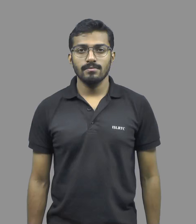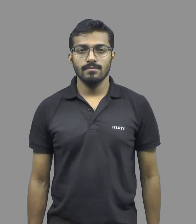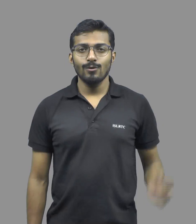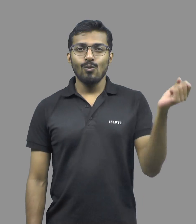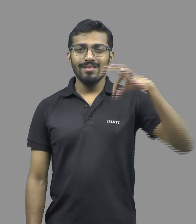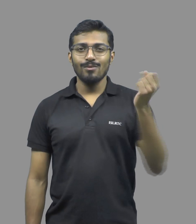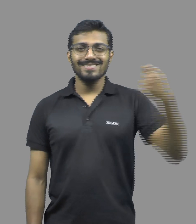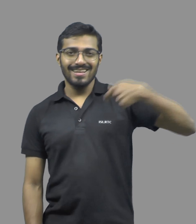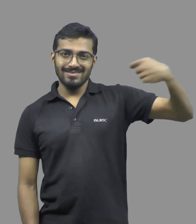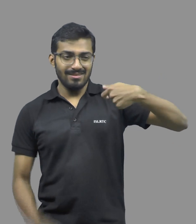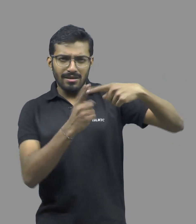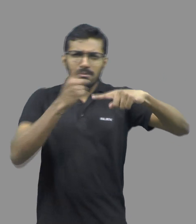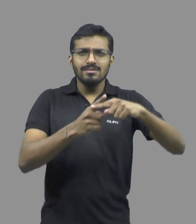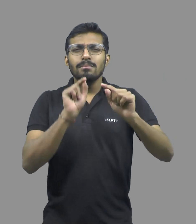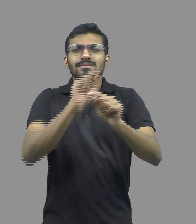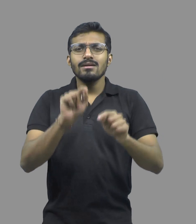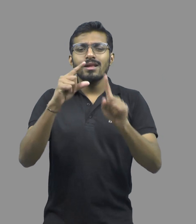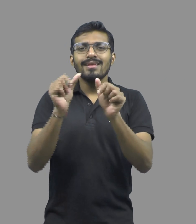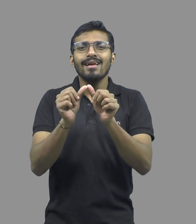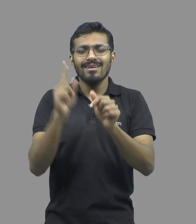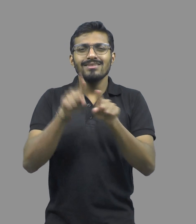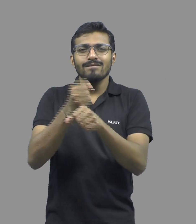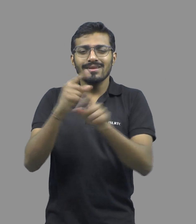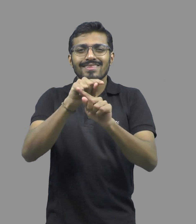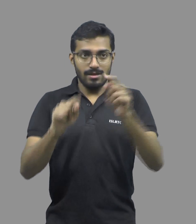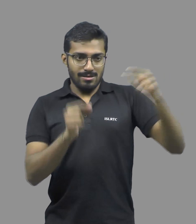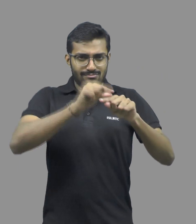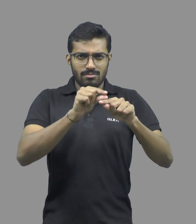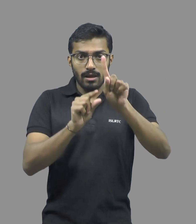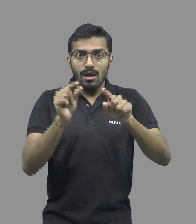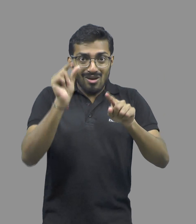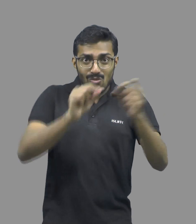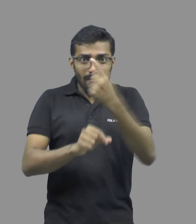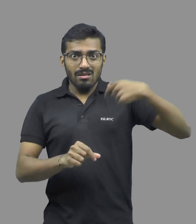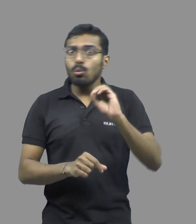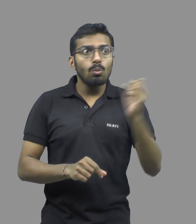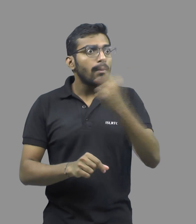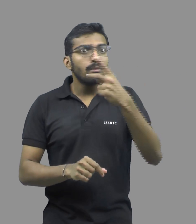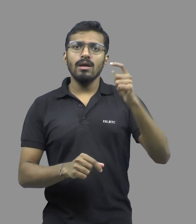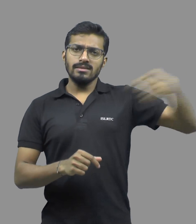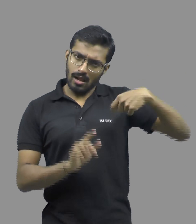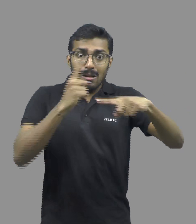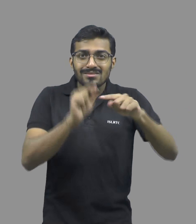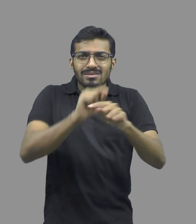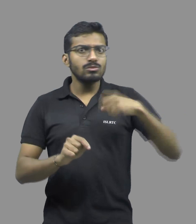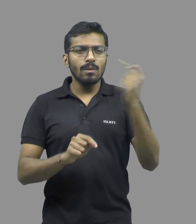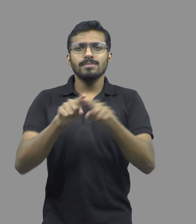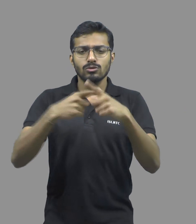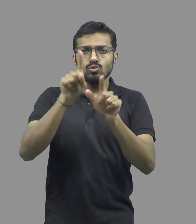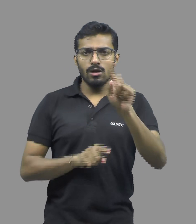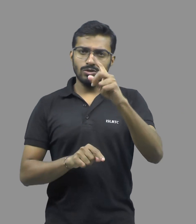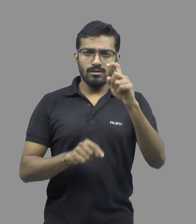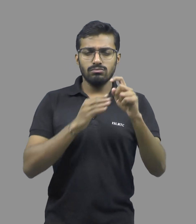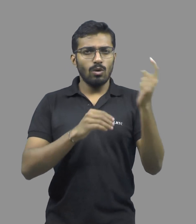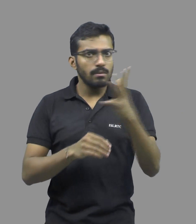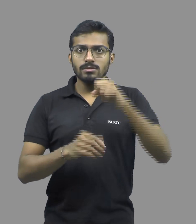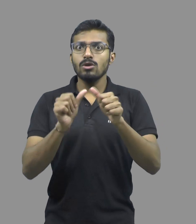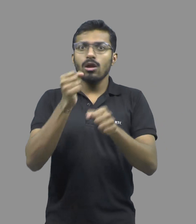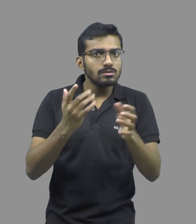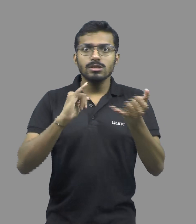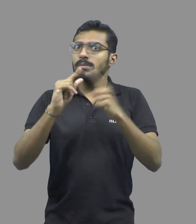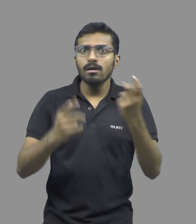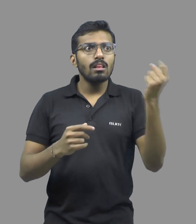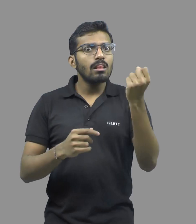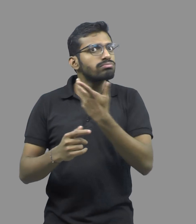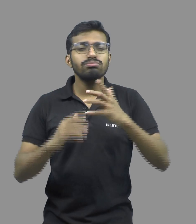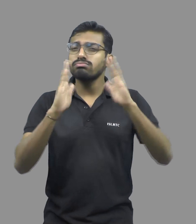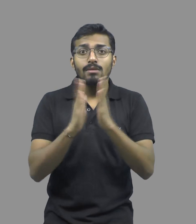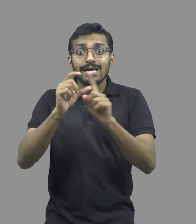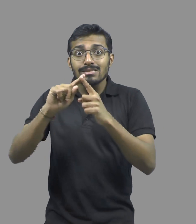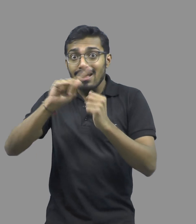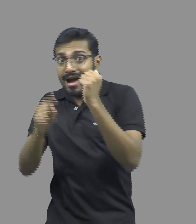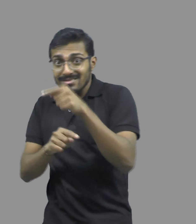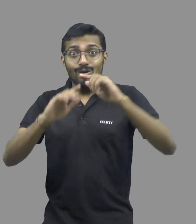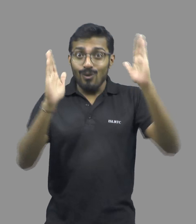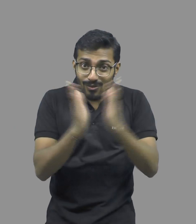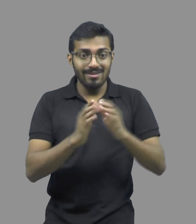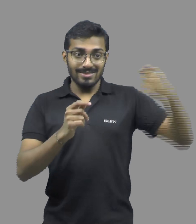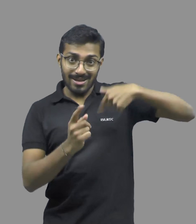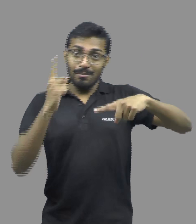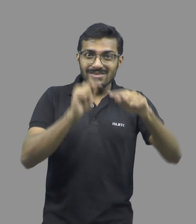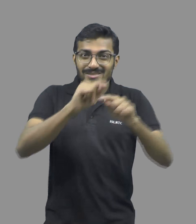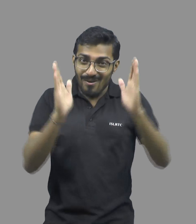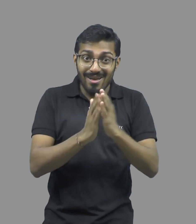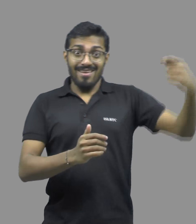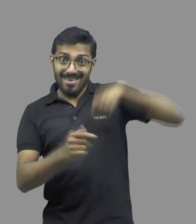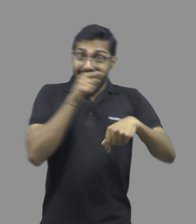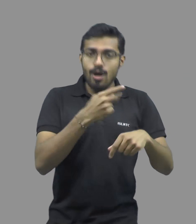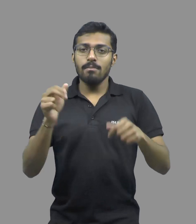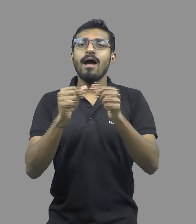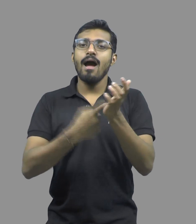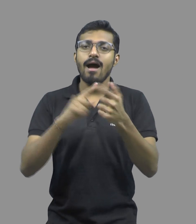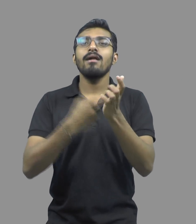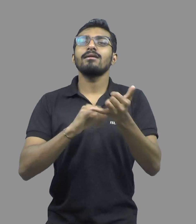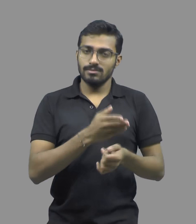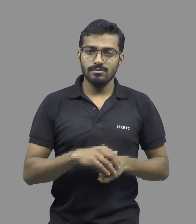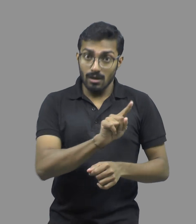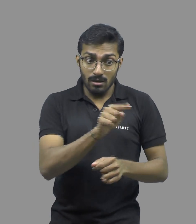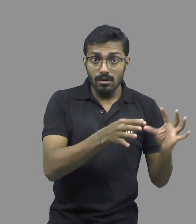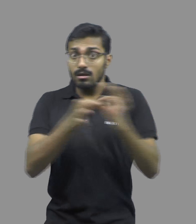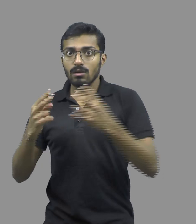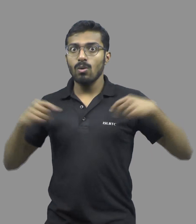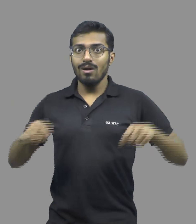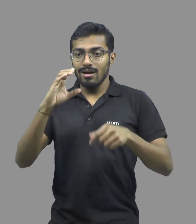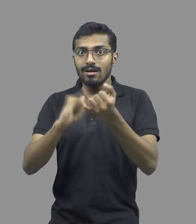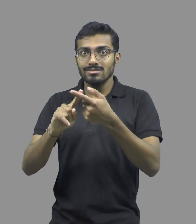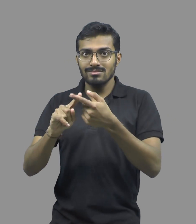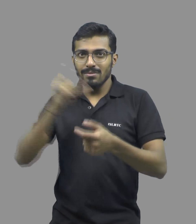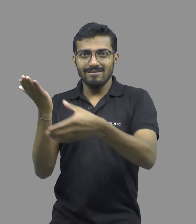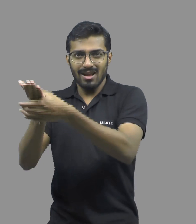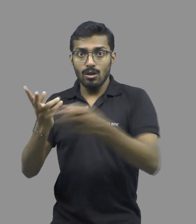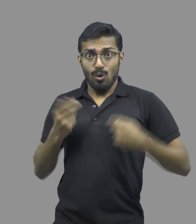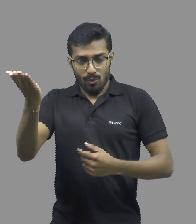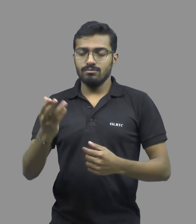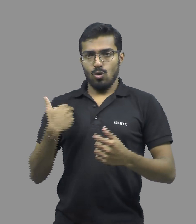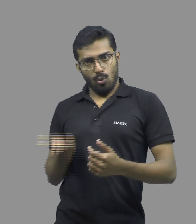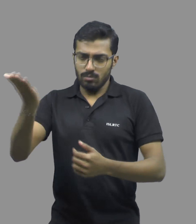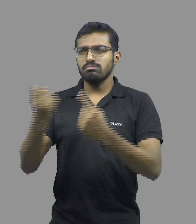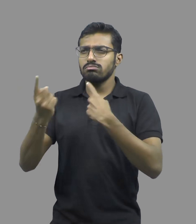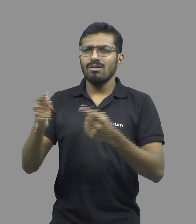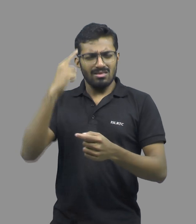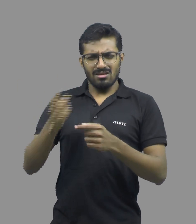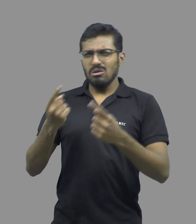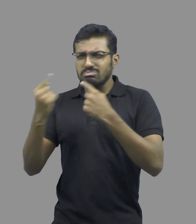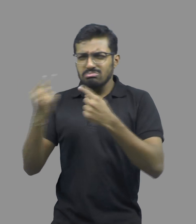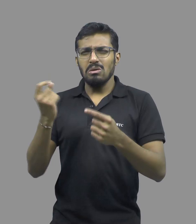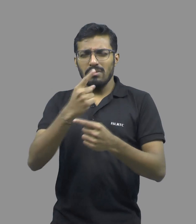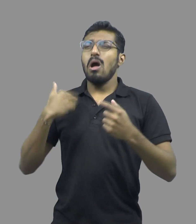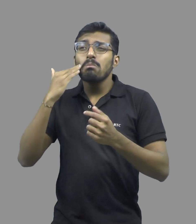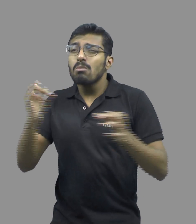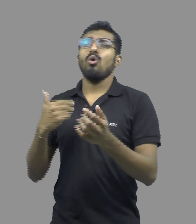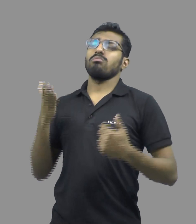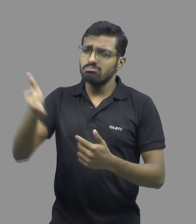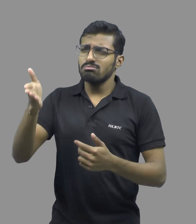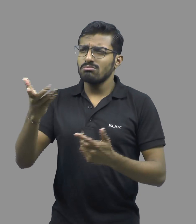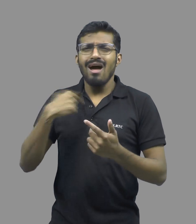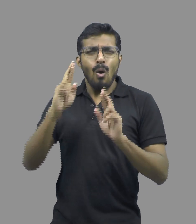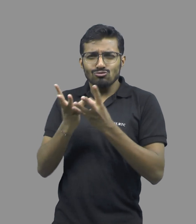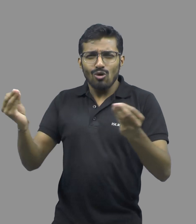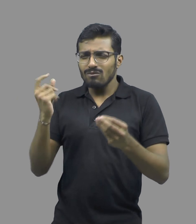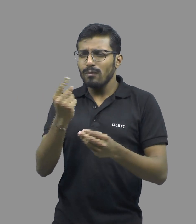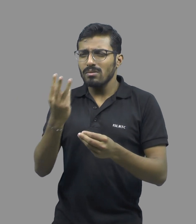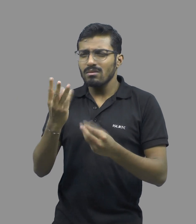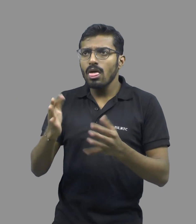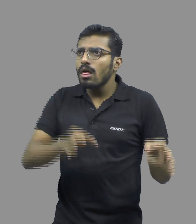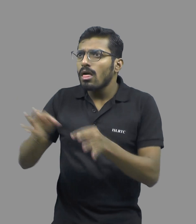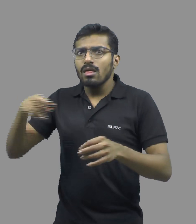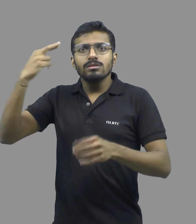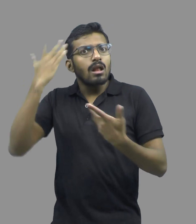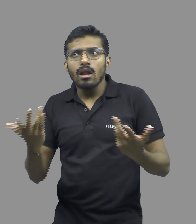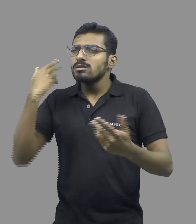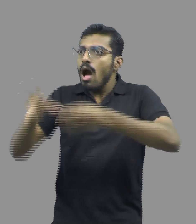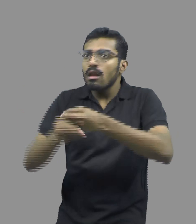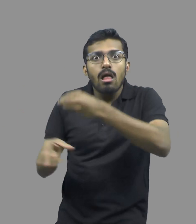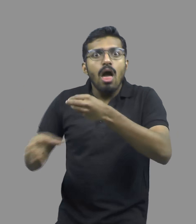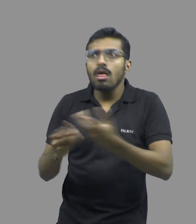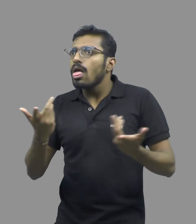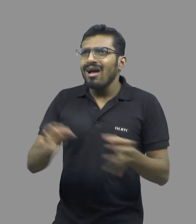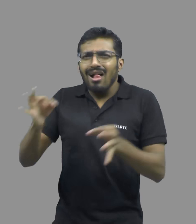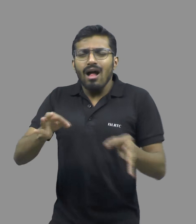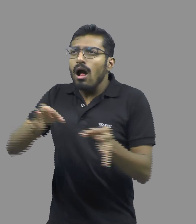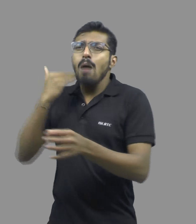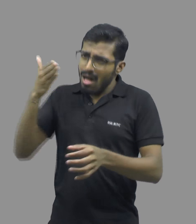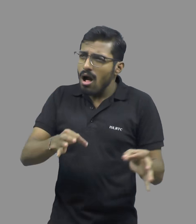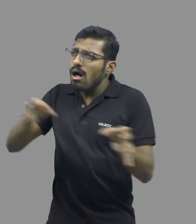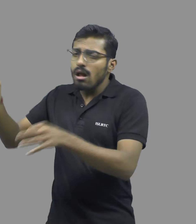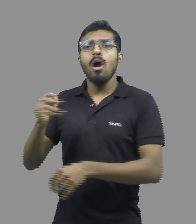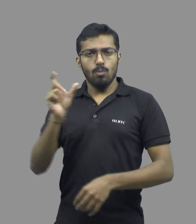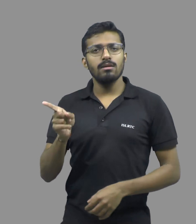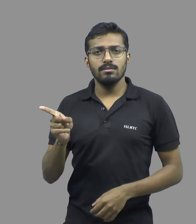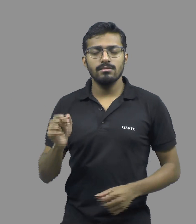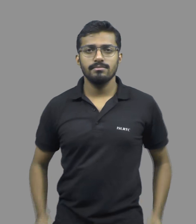Arrears